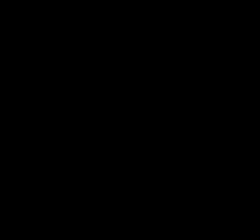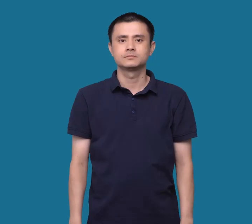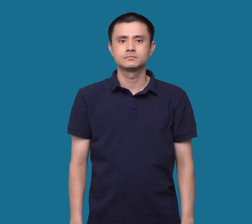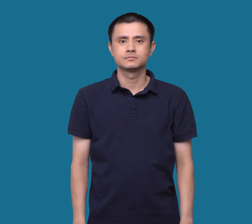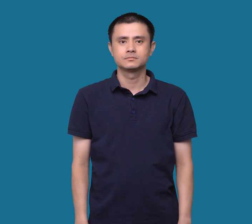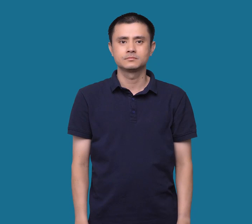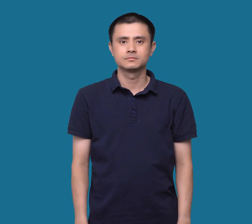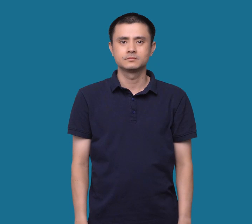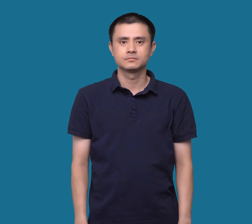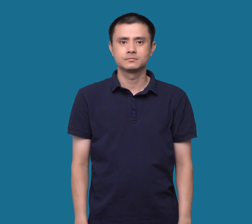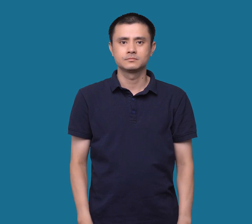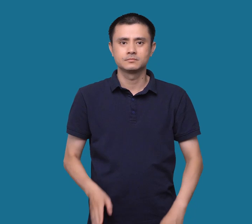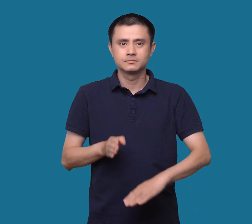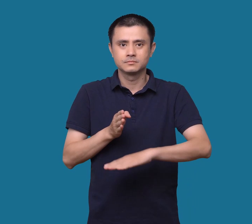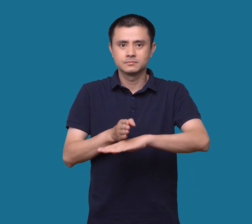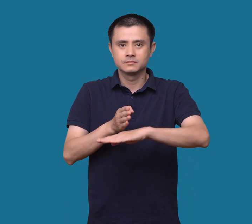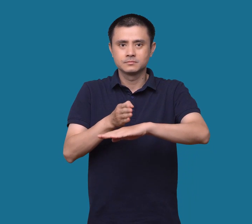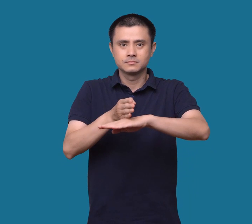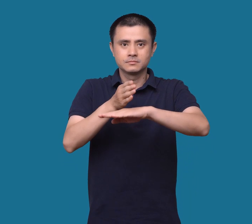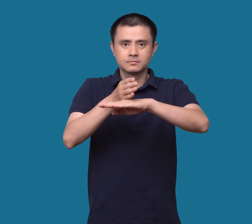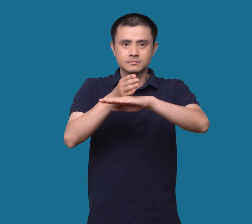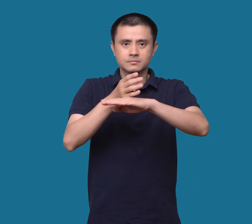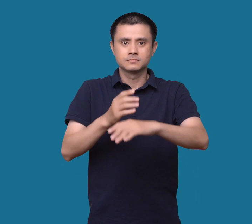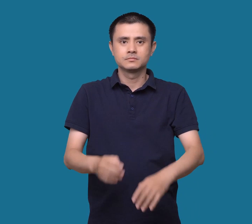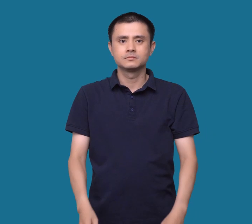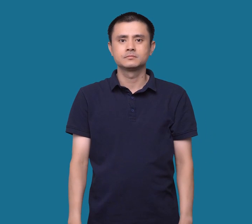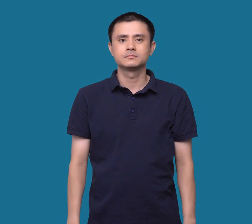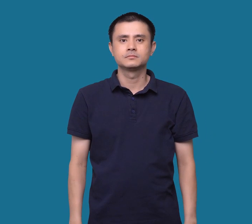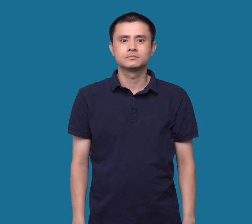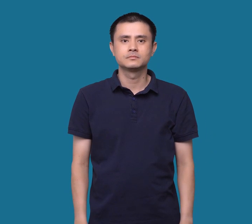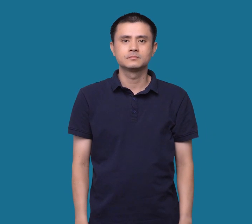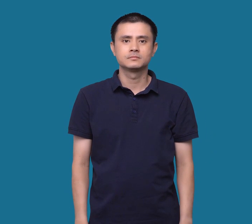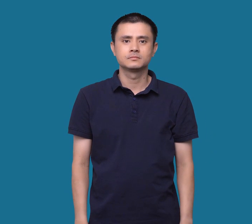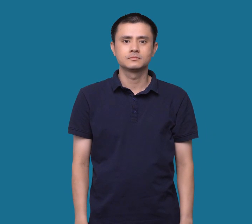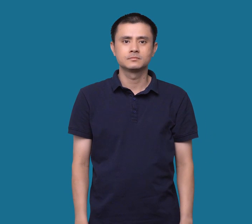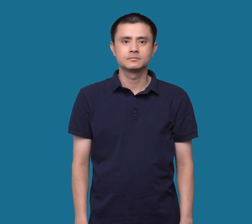xây